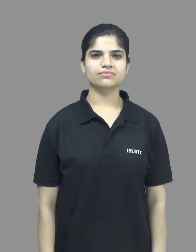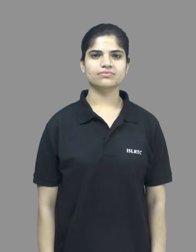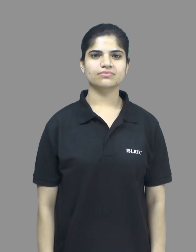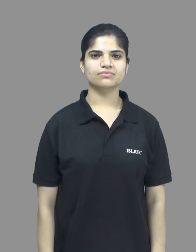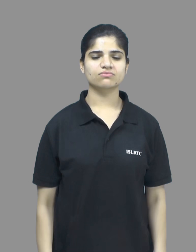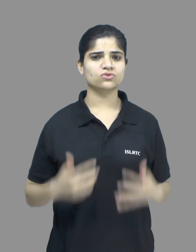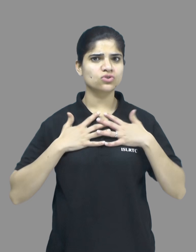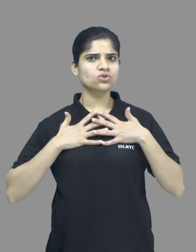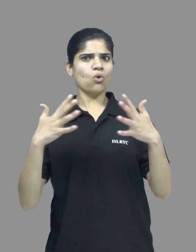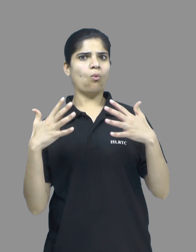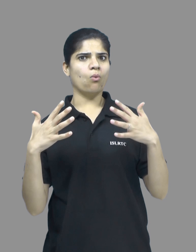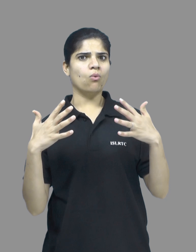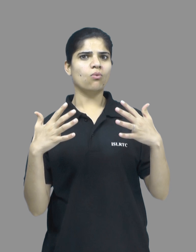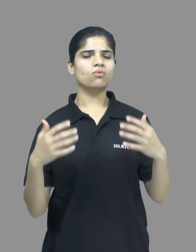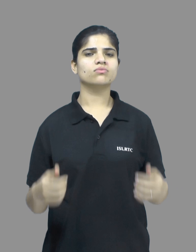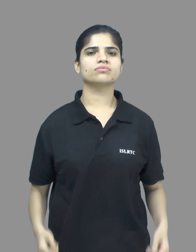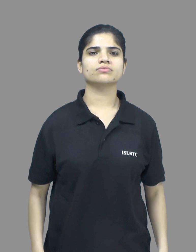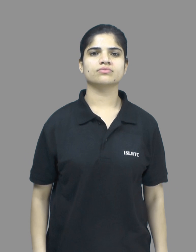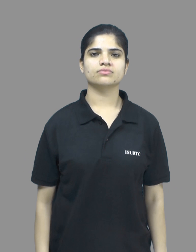Shock